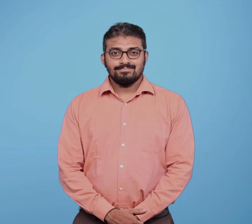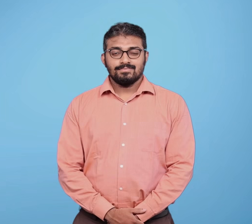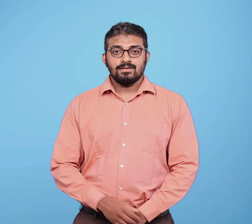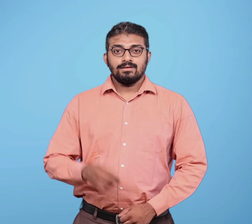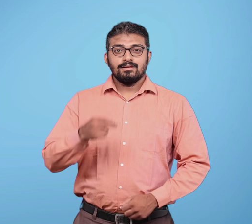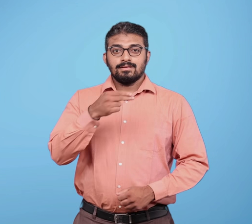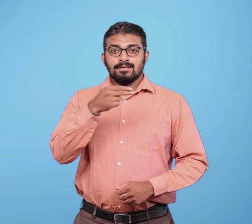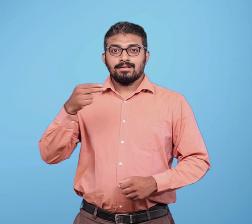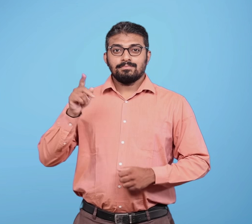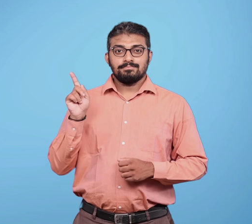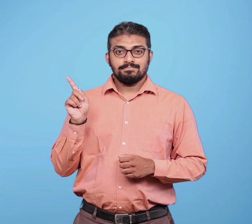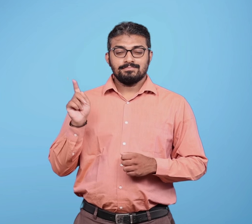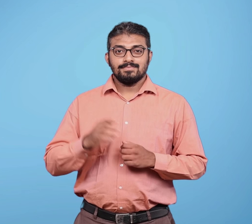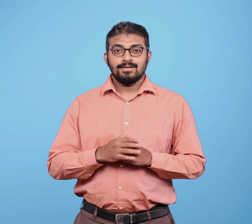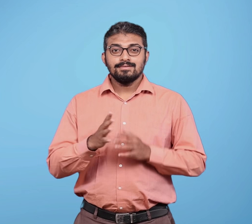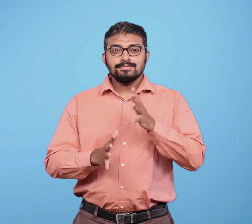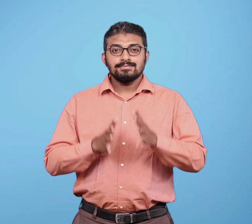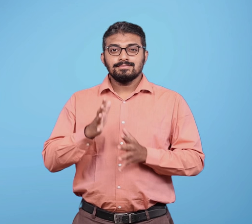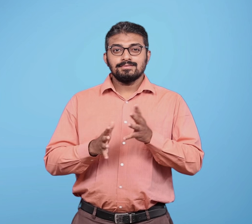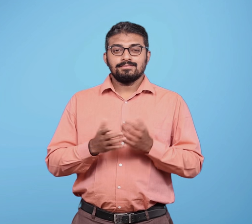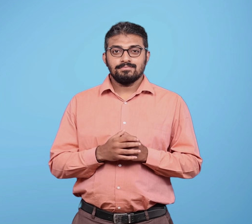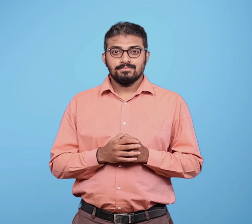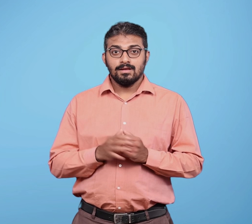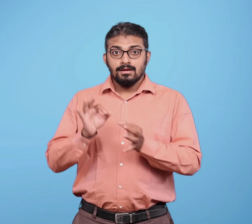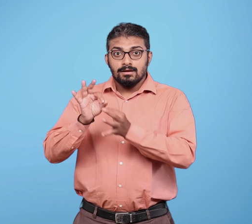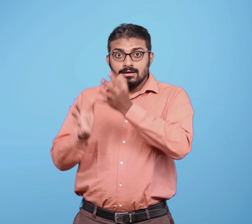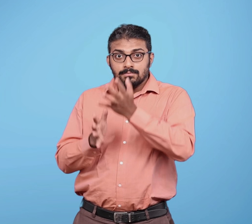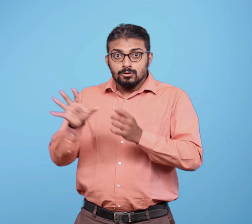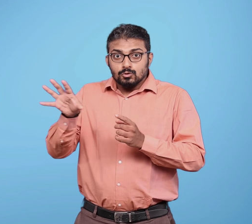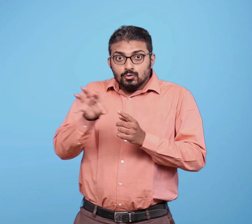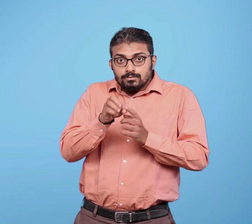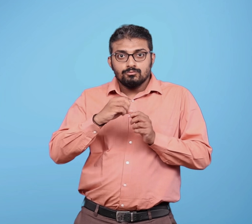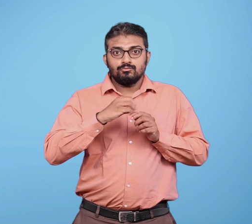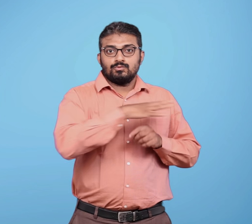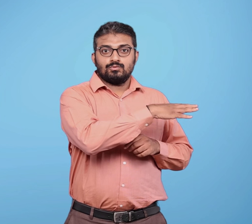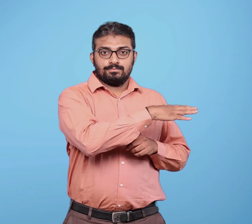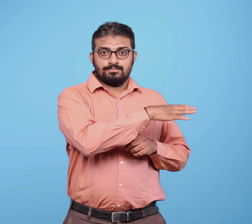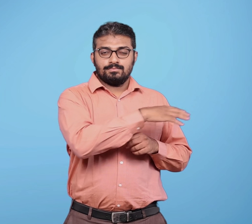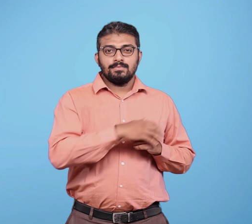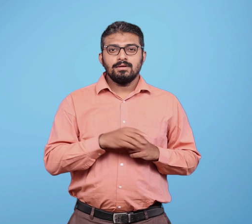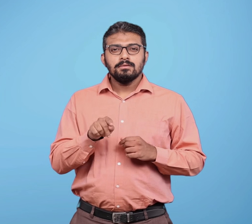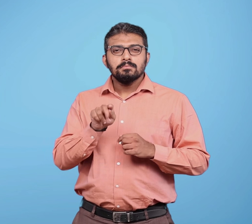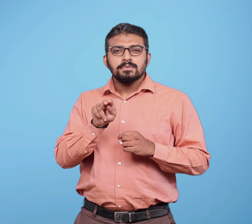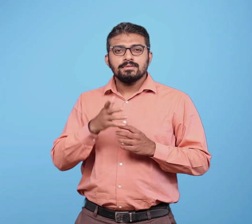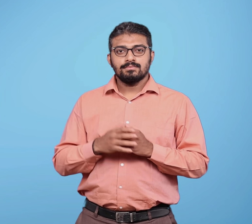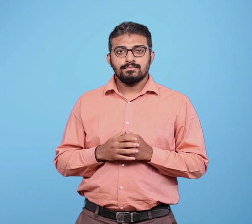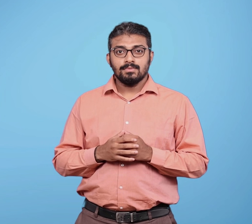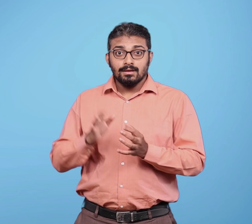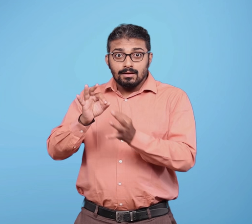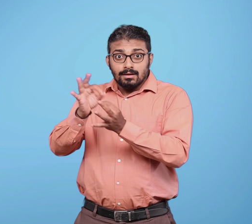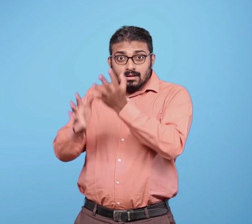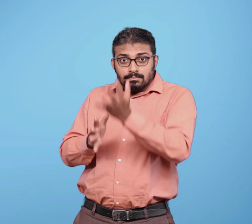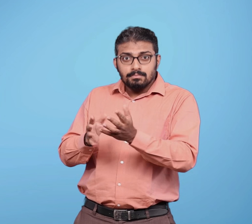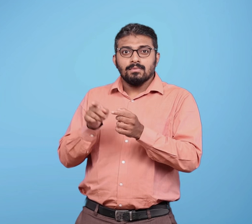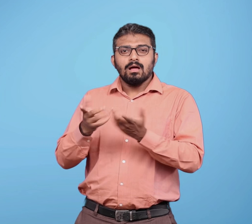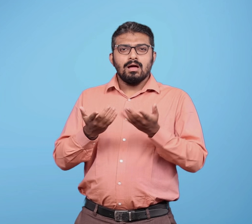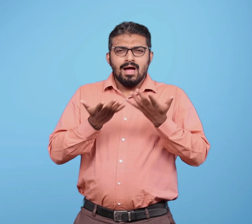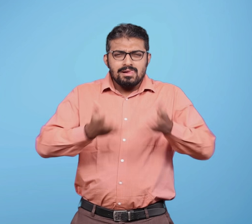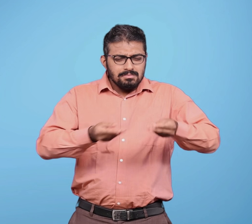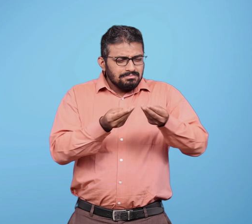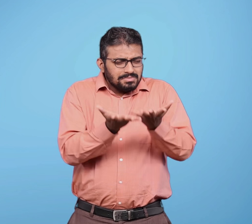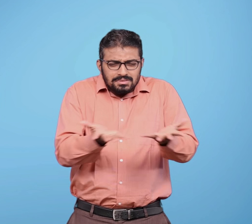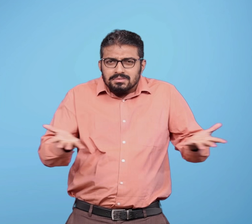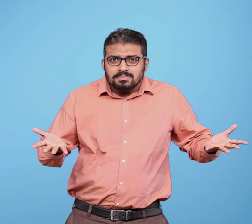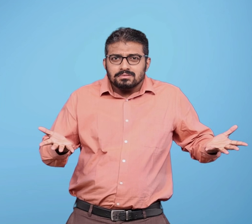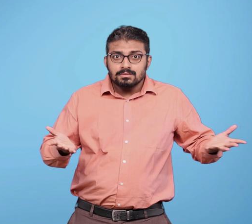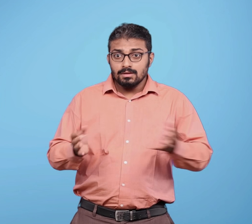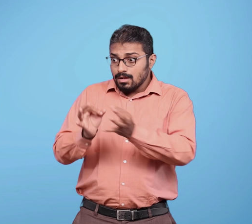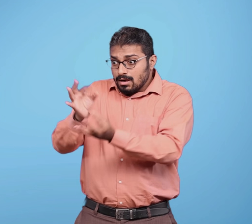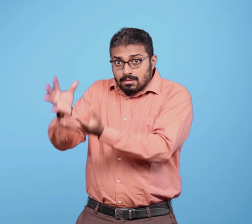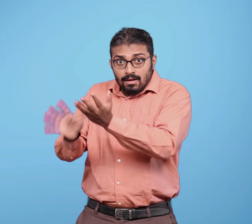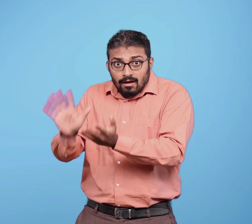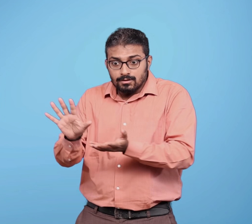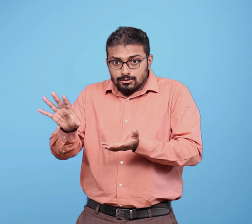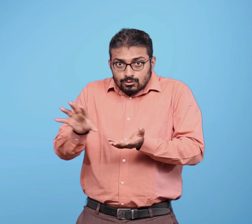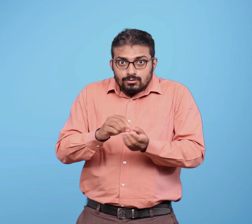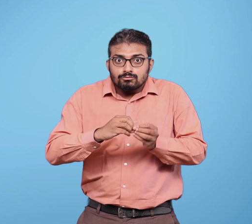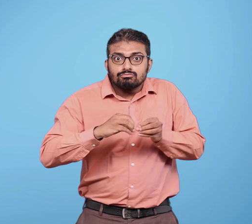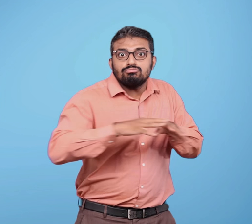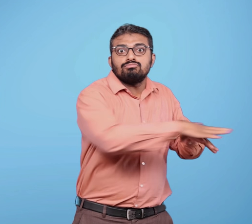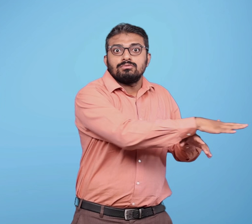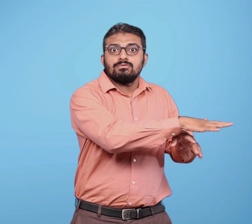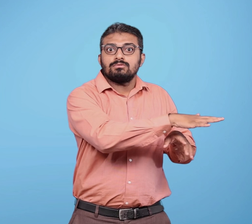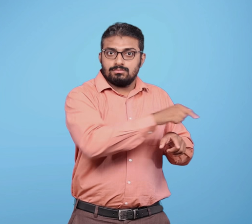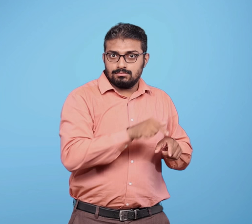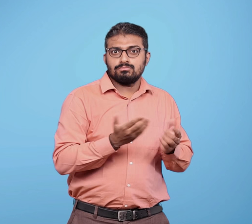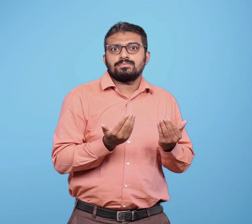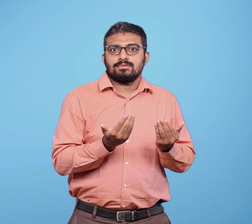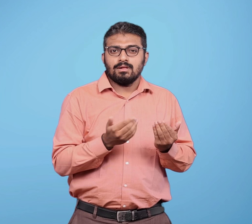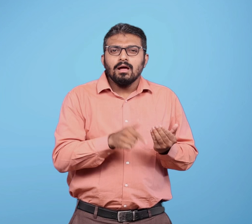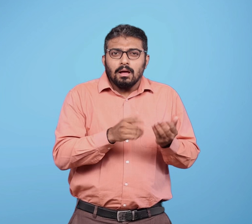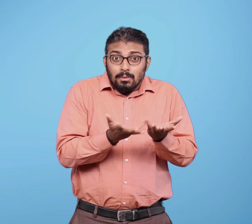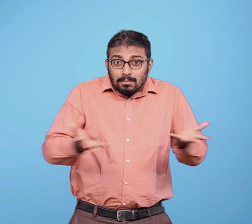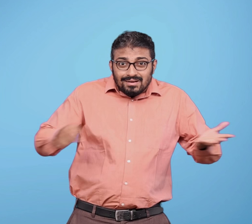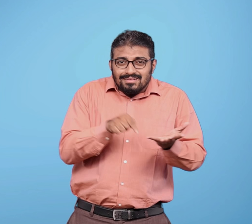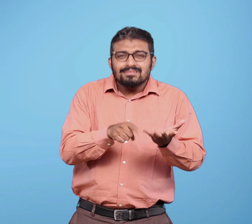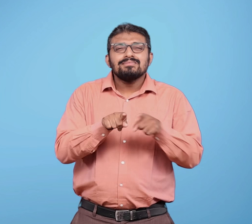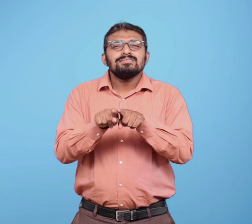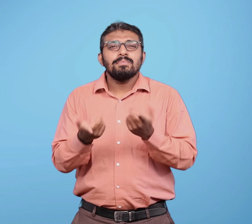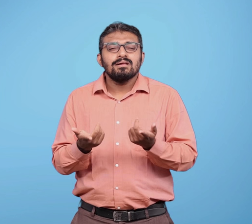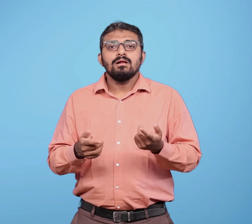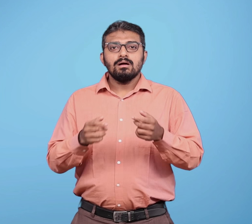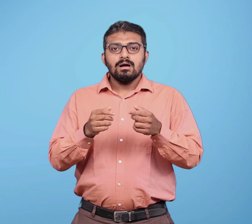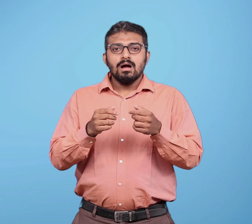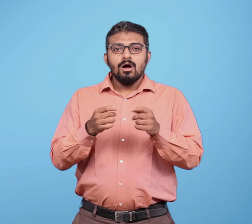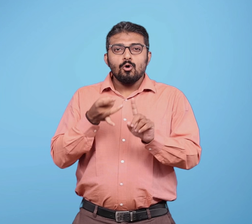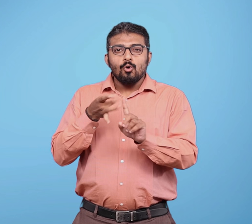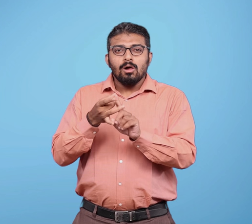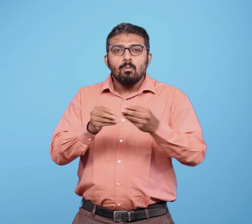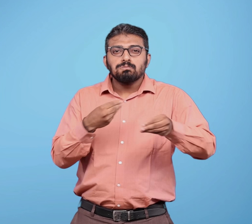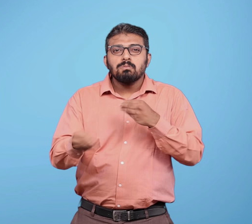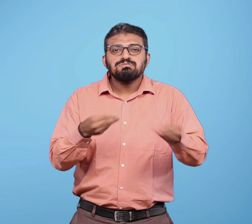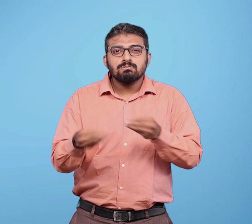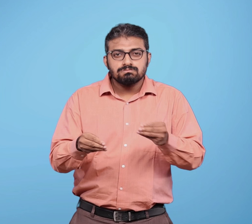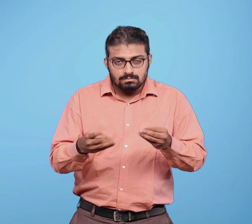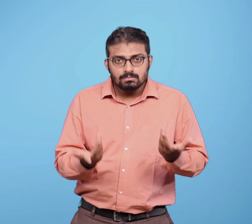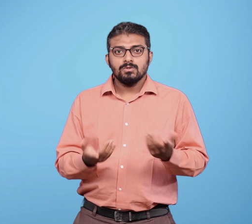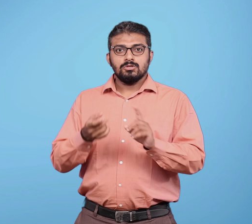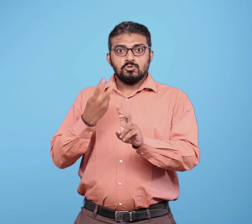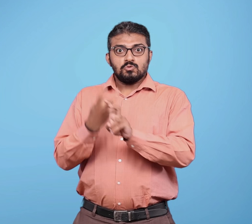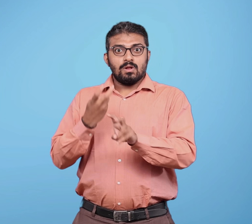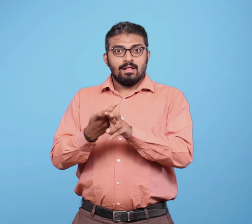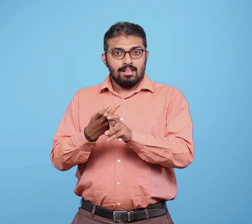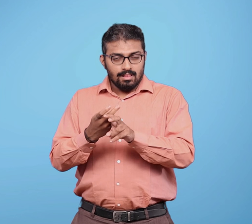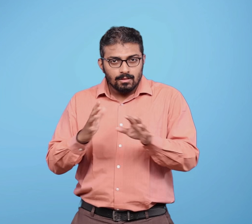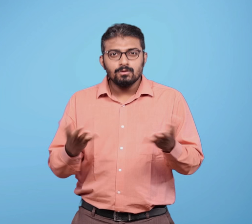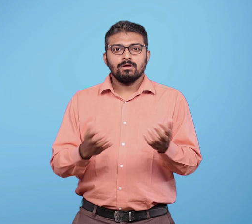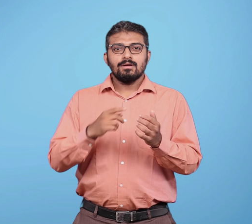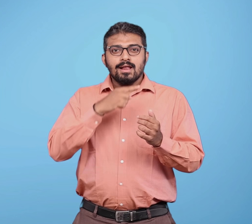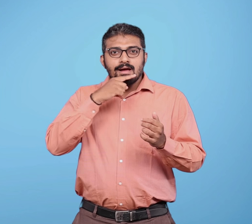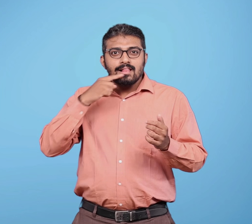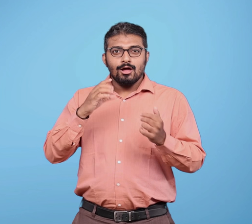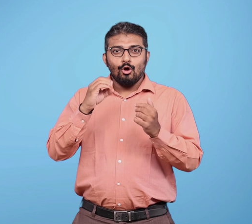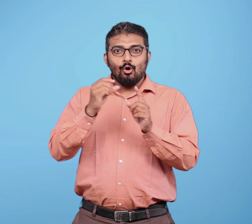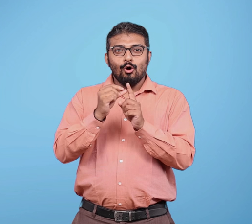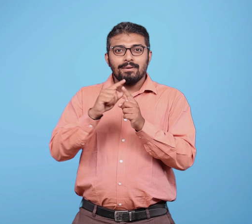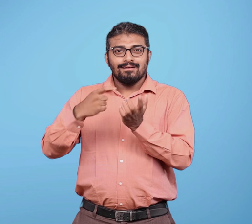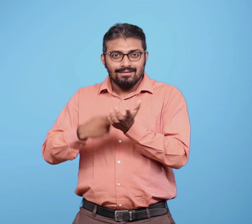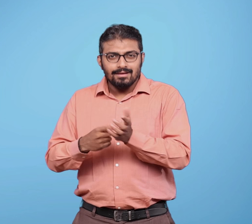conductor (of heat) This sign means conductor (of heat). The materials which allow heat to pass through them easily are conductors of heat. For examples, aluminum, iron and copper are conductors of heat.